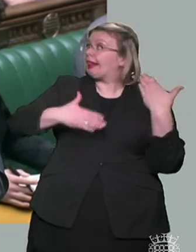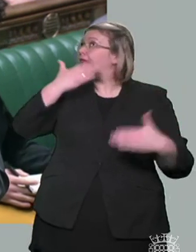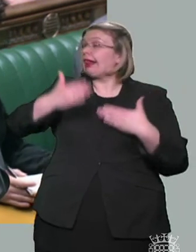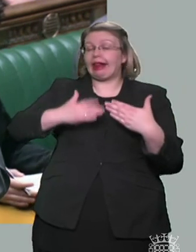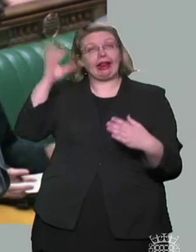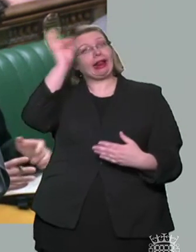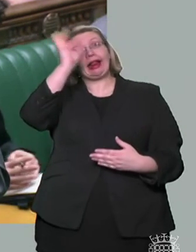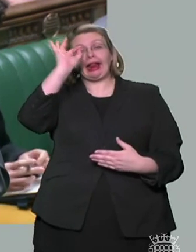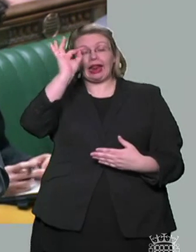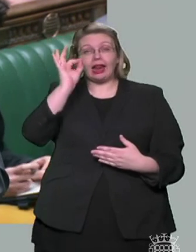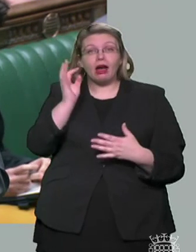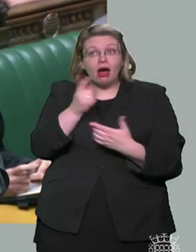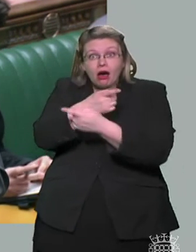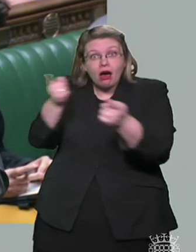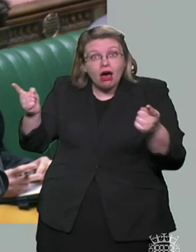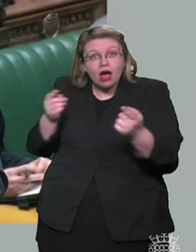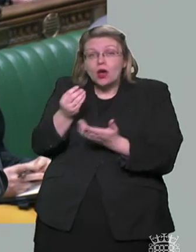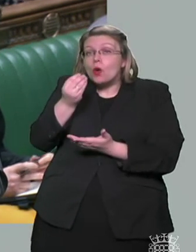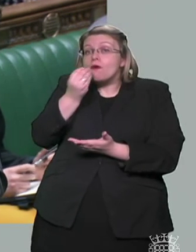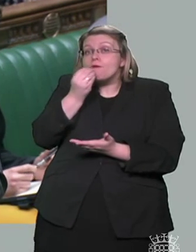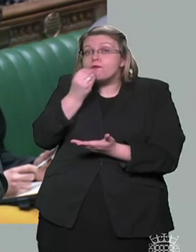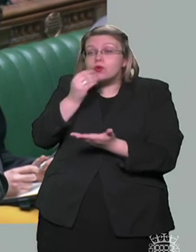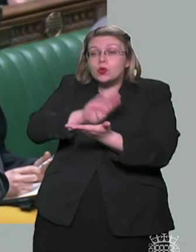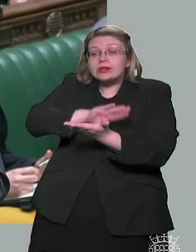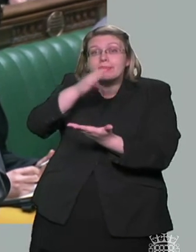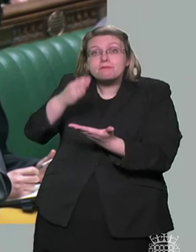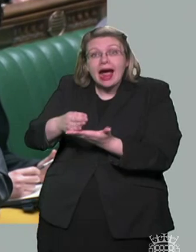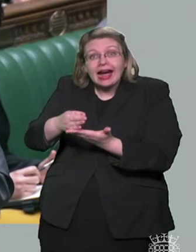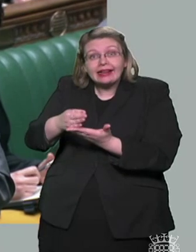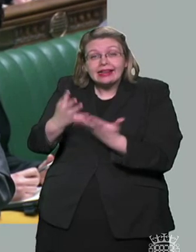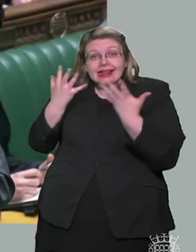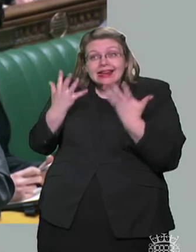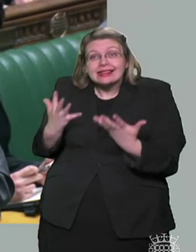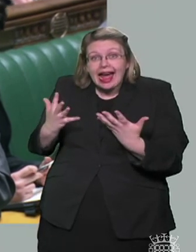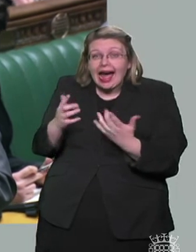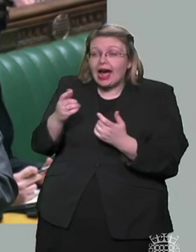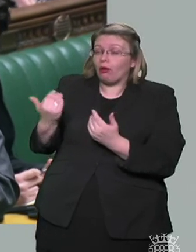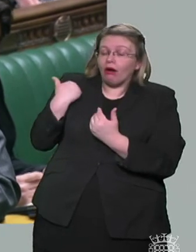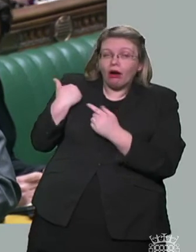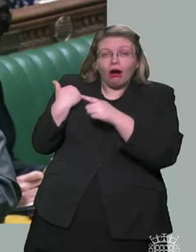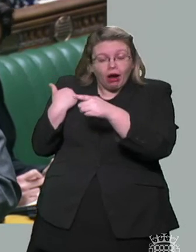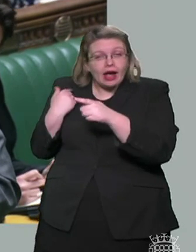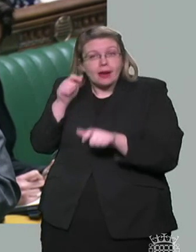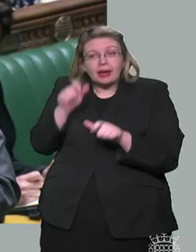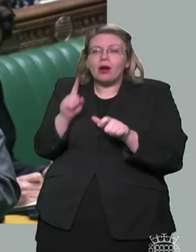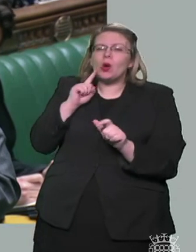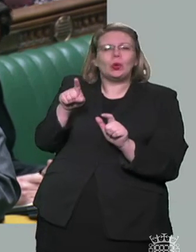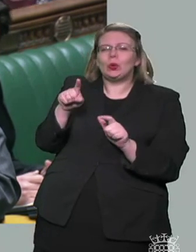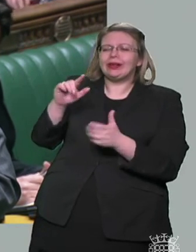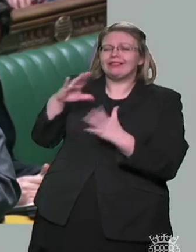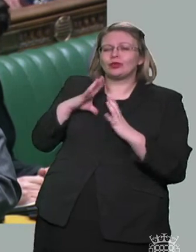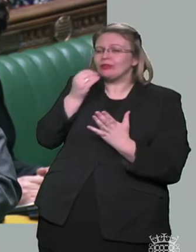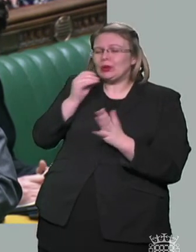Food banks are warning that people are having to choose their food based on whether they can afford the gas to boil it.